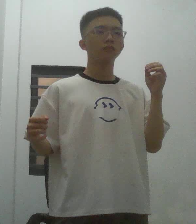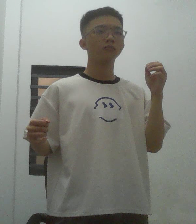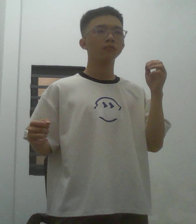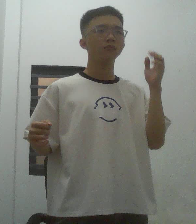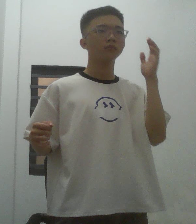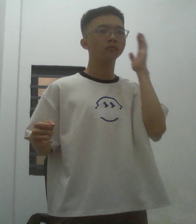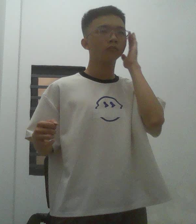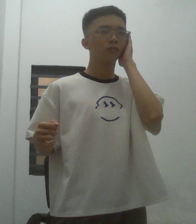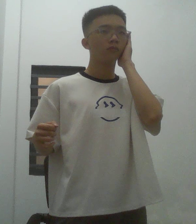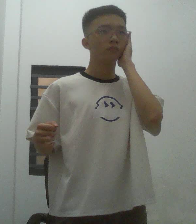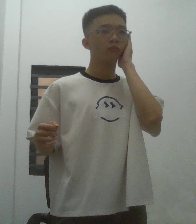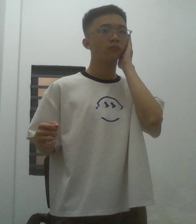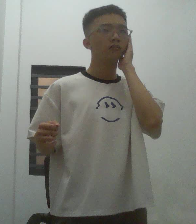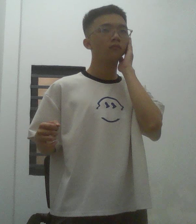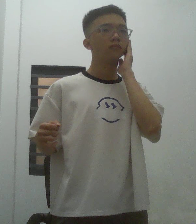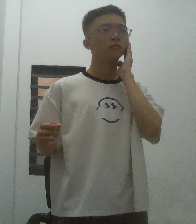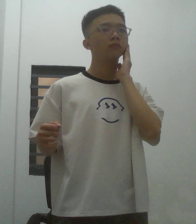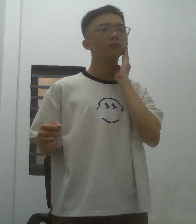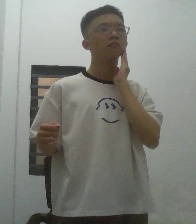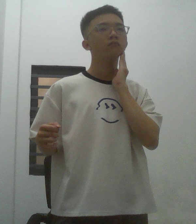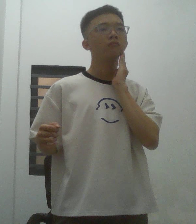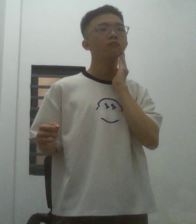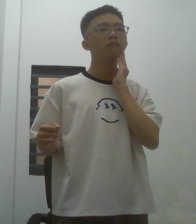dep